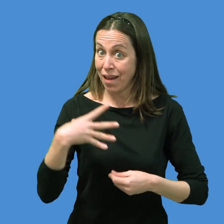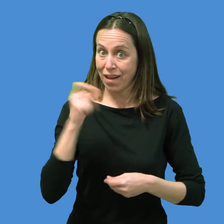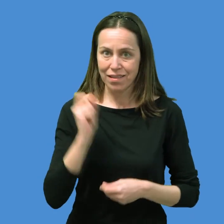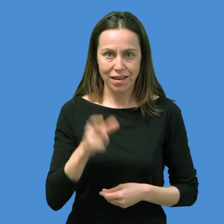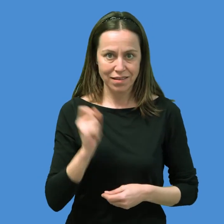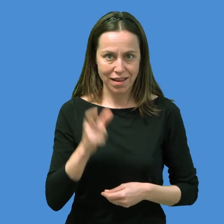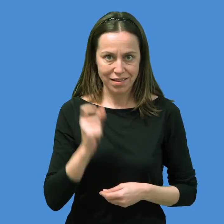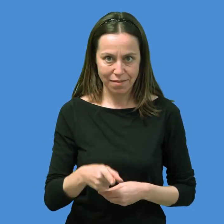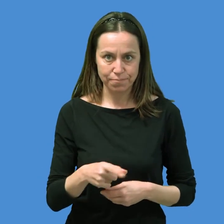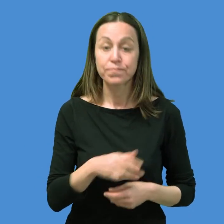frecuente